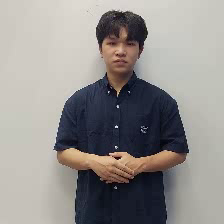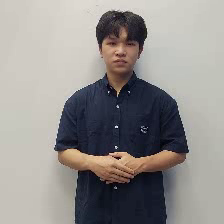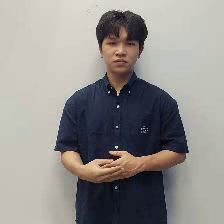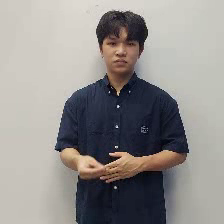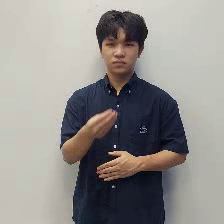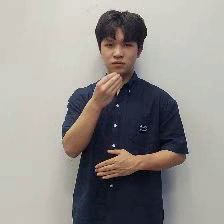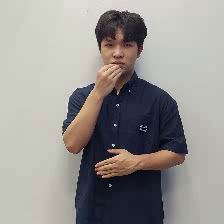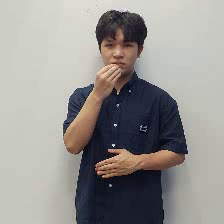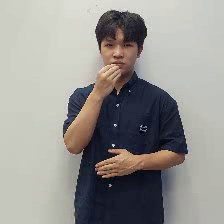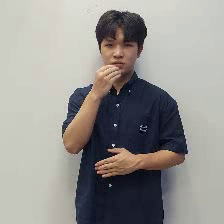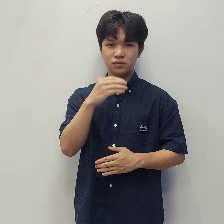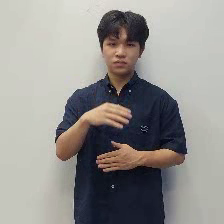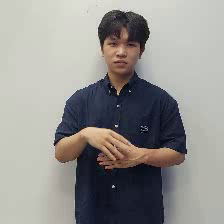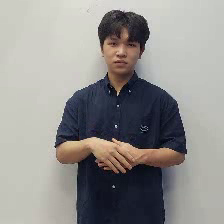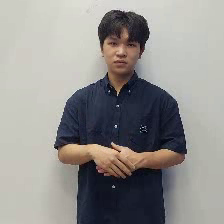Ăn